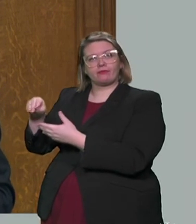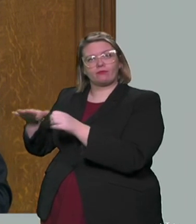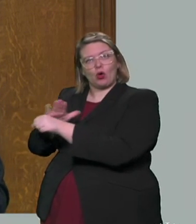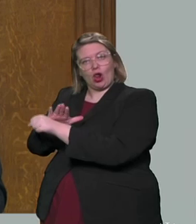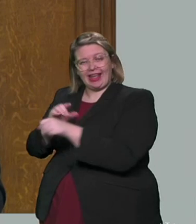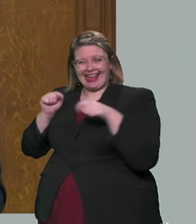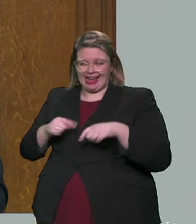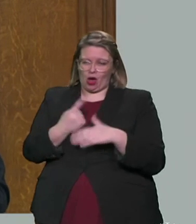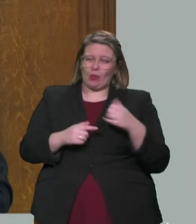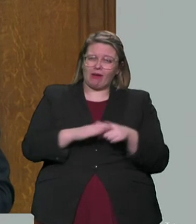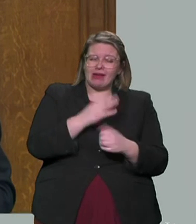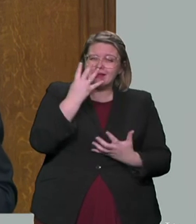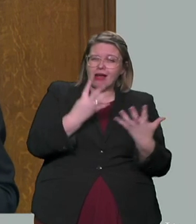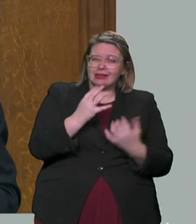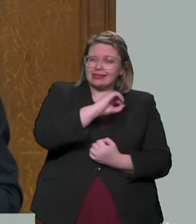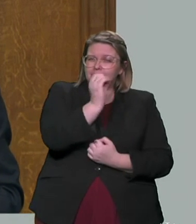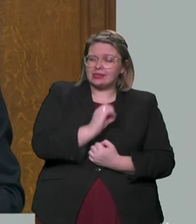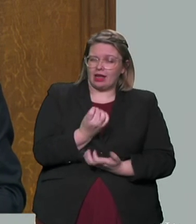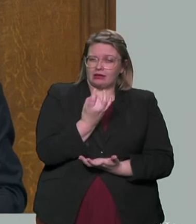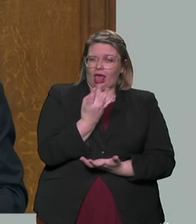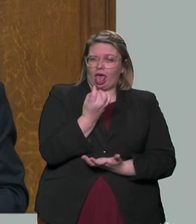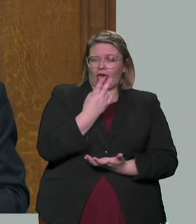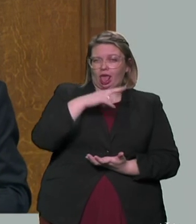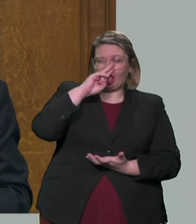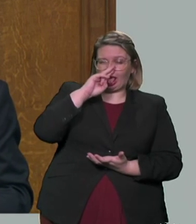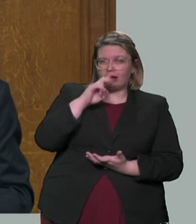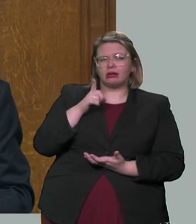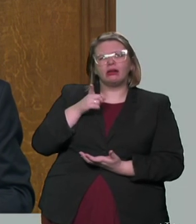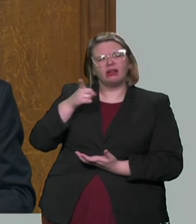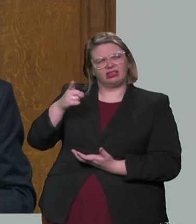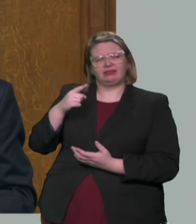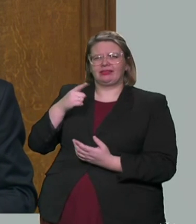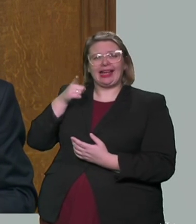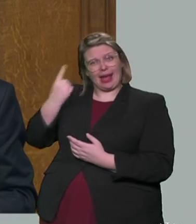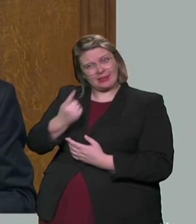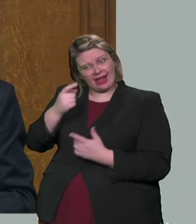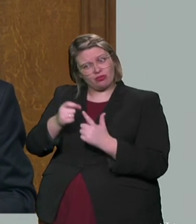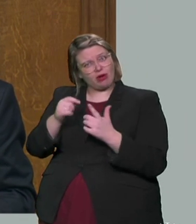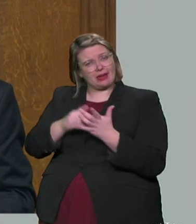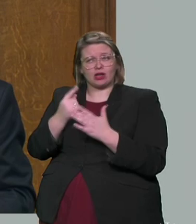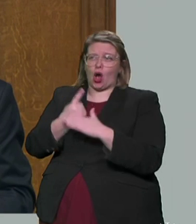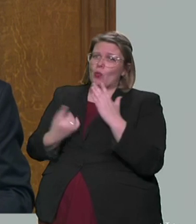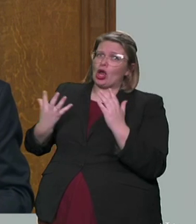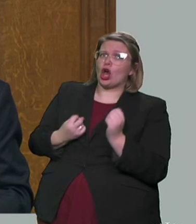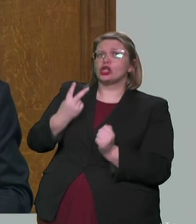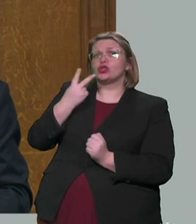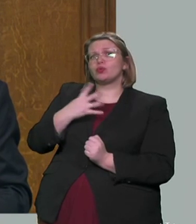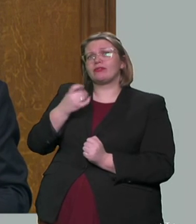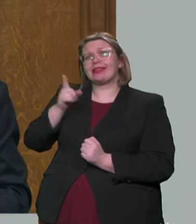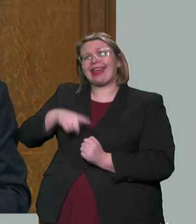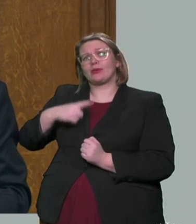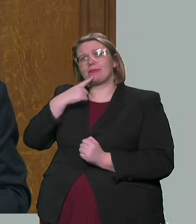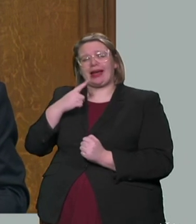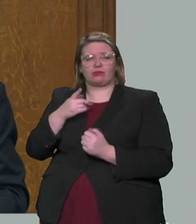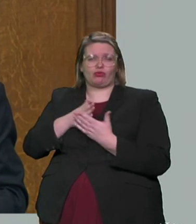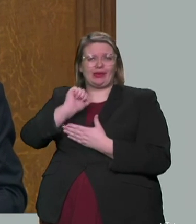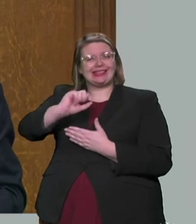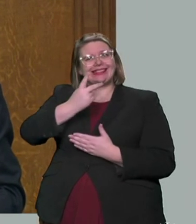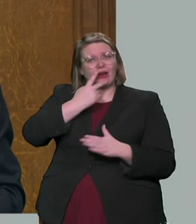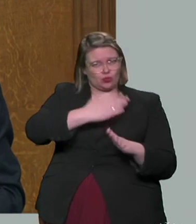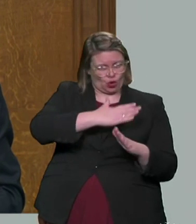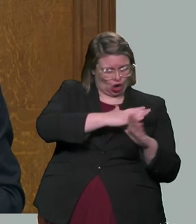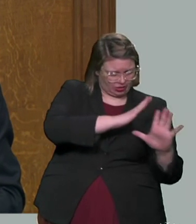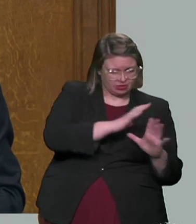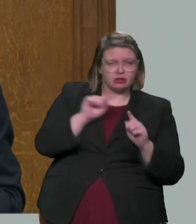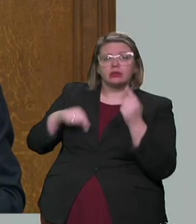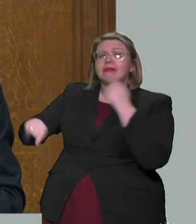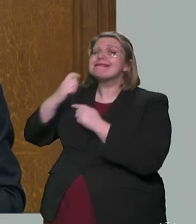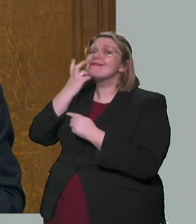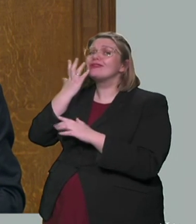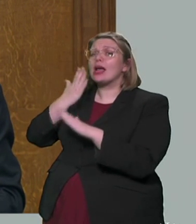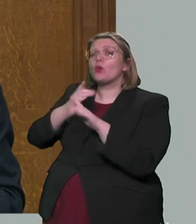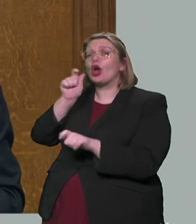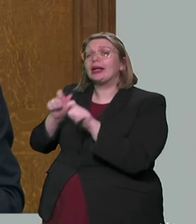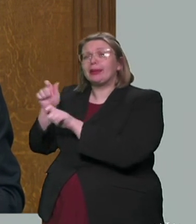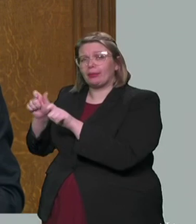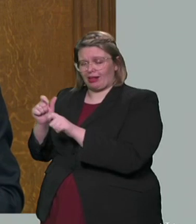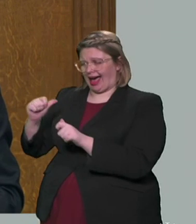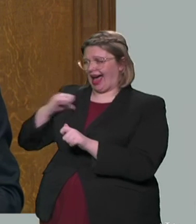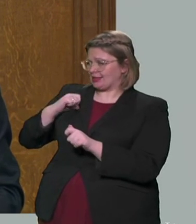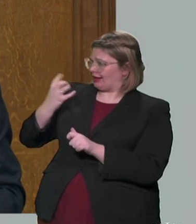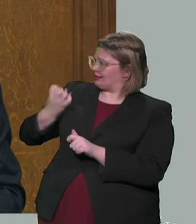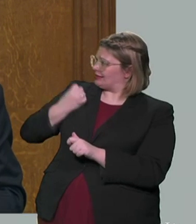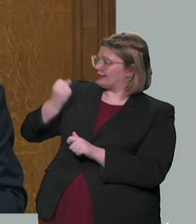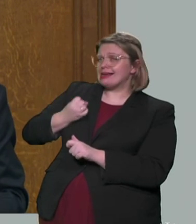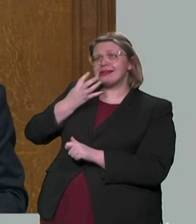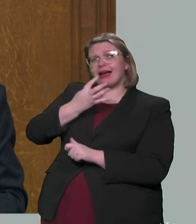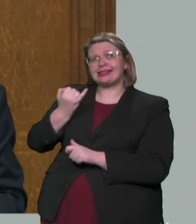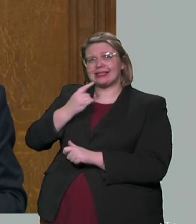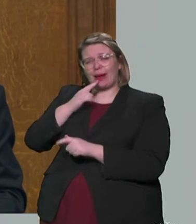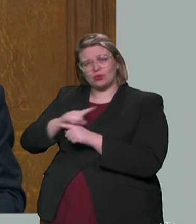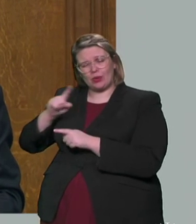If the Prime Minister thought earning £250,000 from his second job was “chicken feed”, how on earth does he expect working people to survive on £96 a week when they get sick?